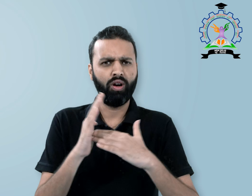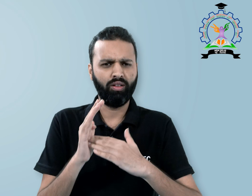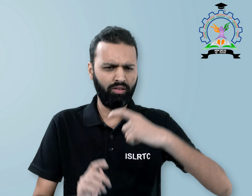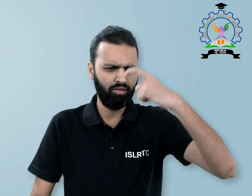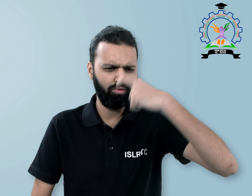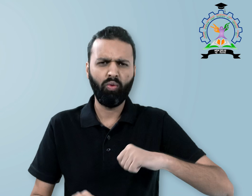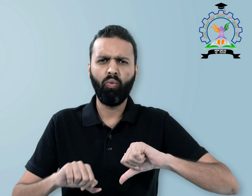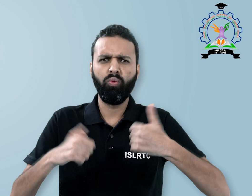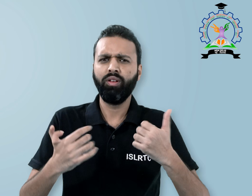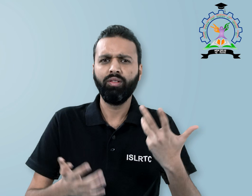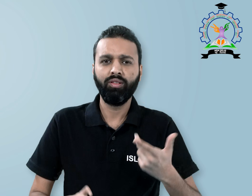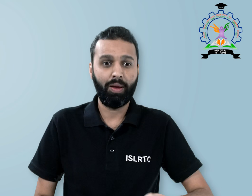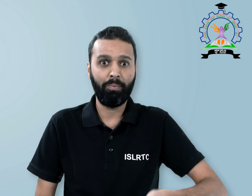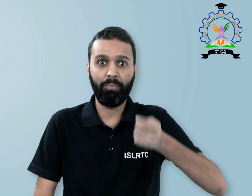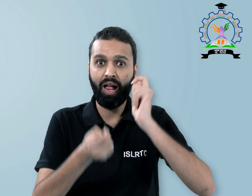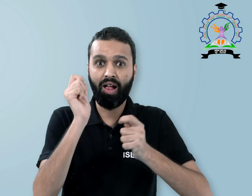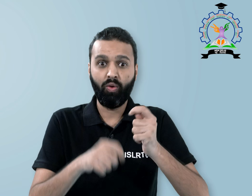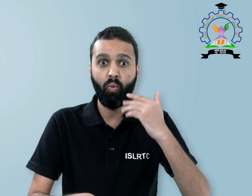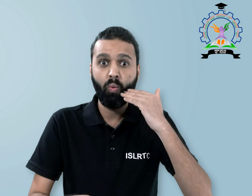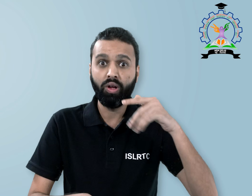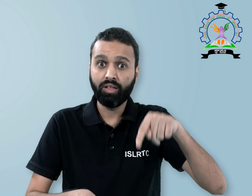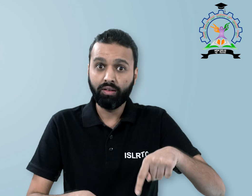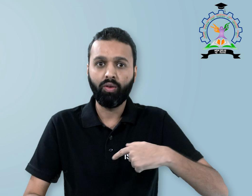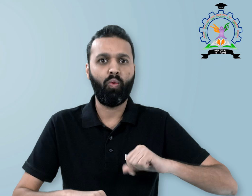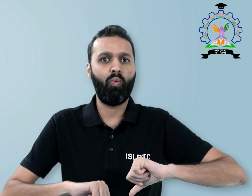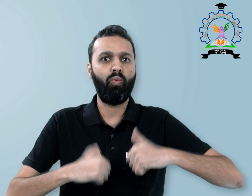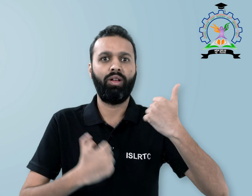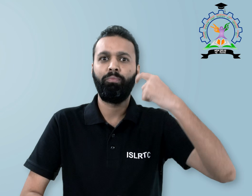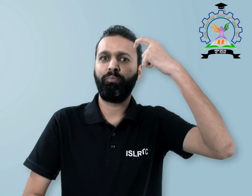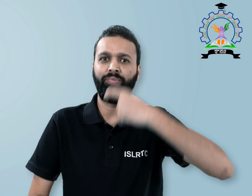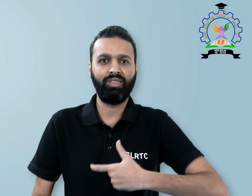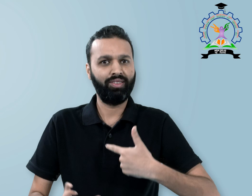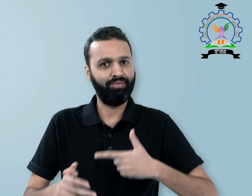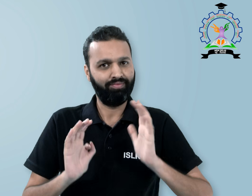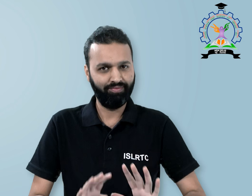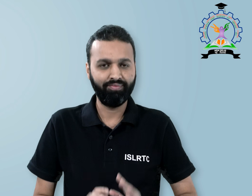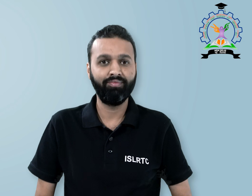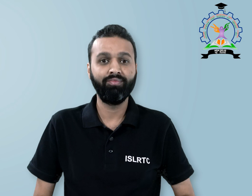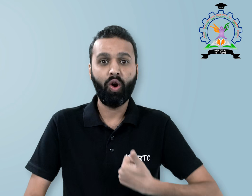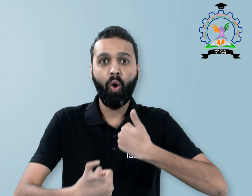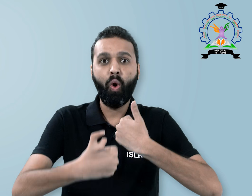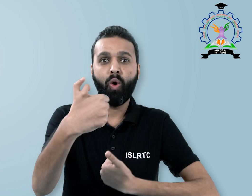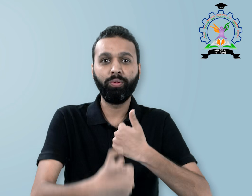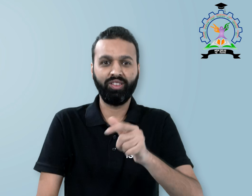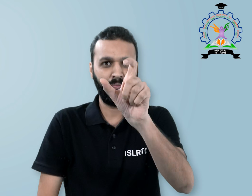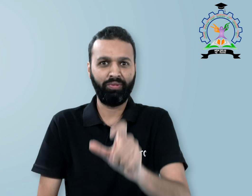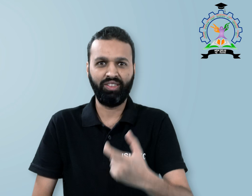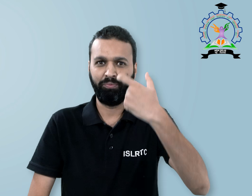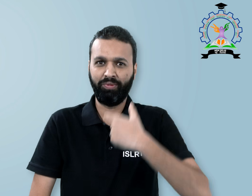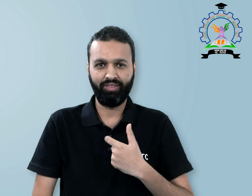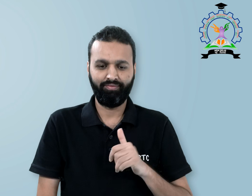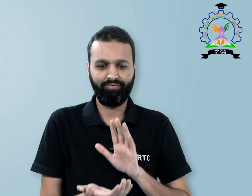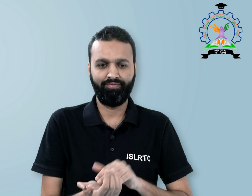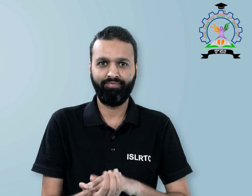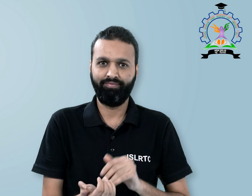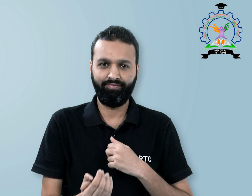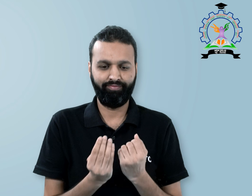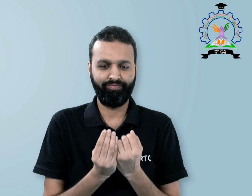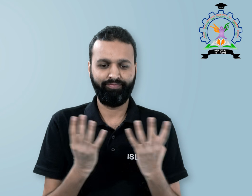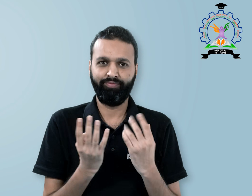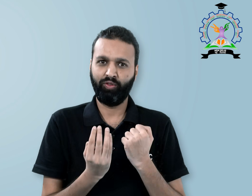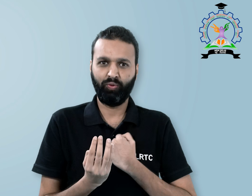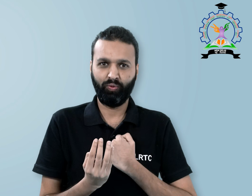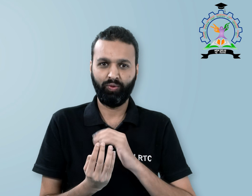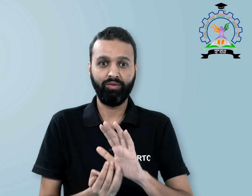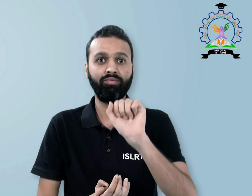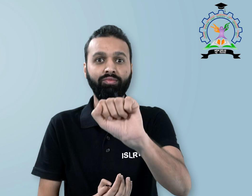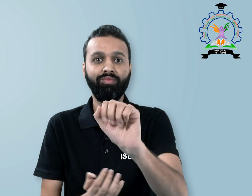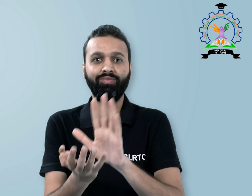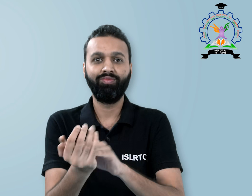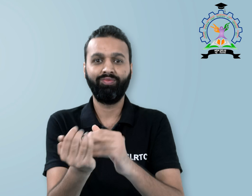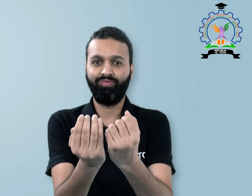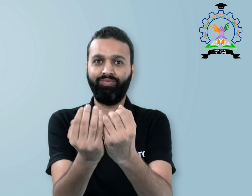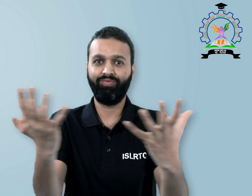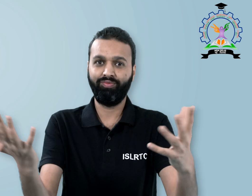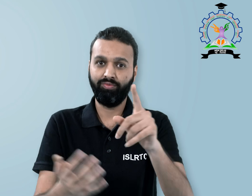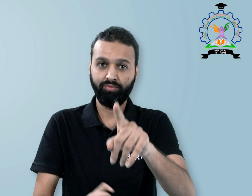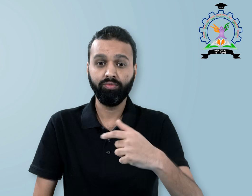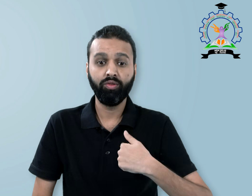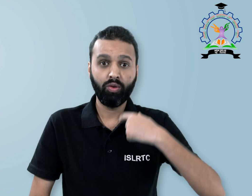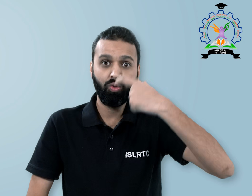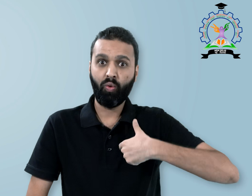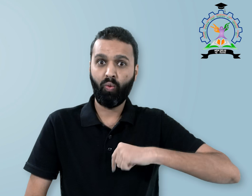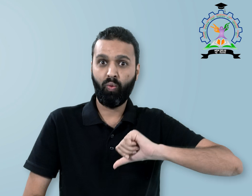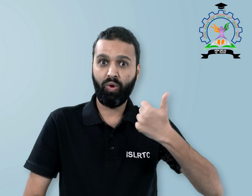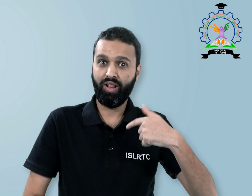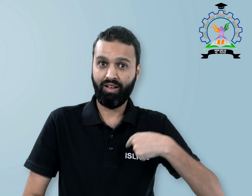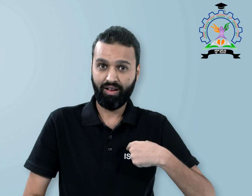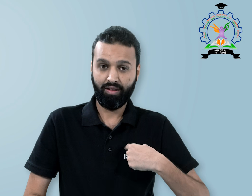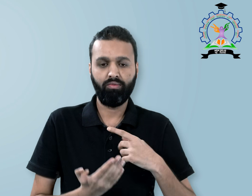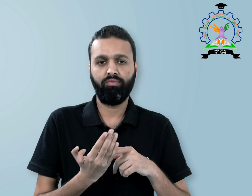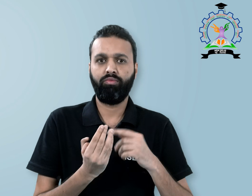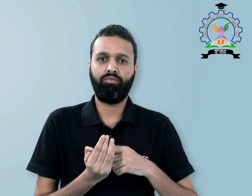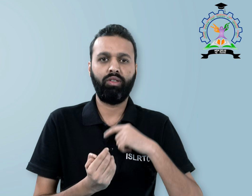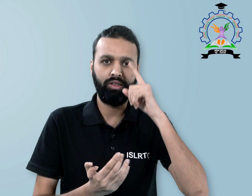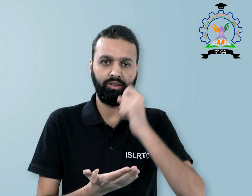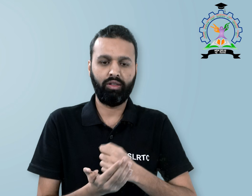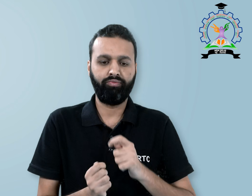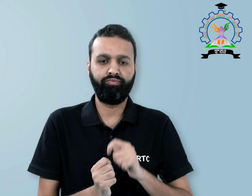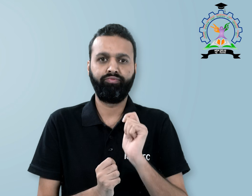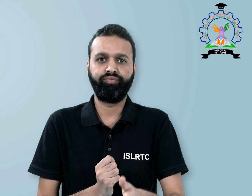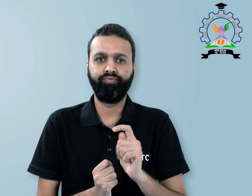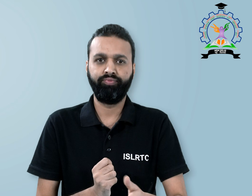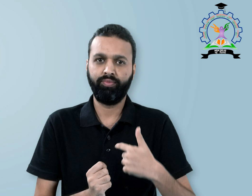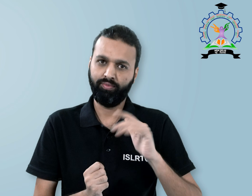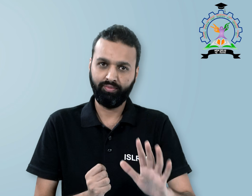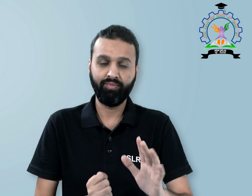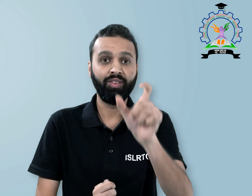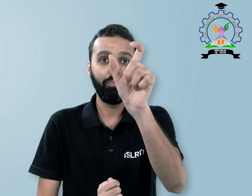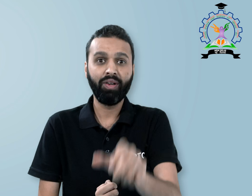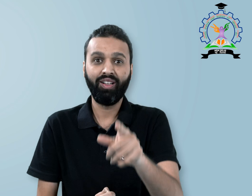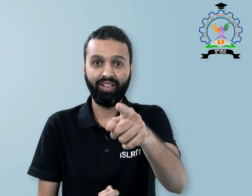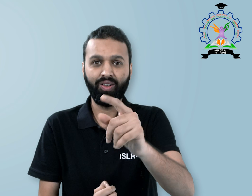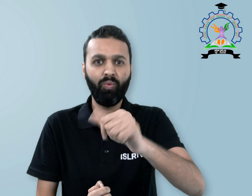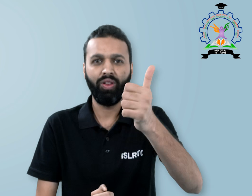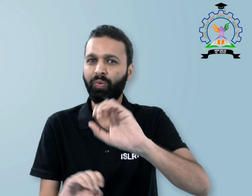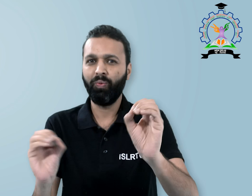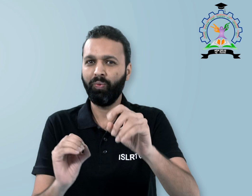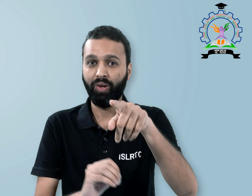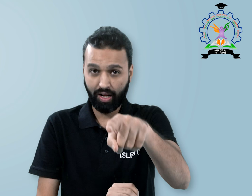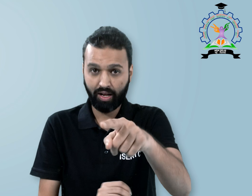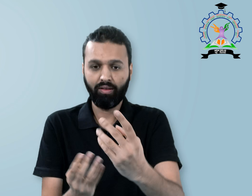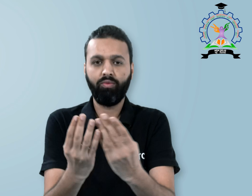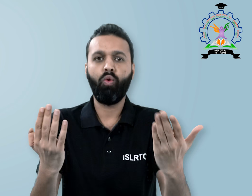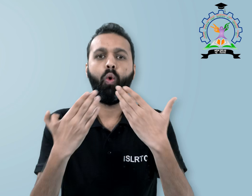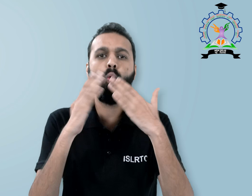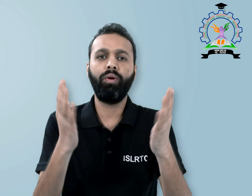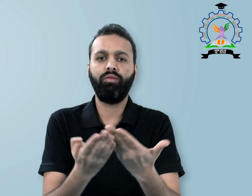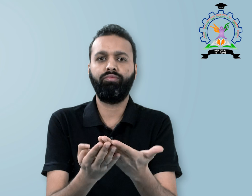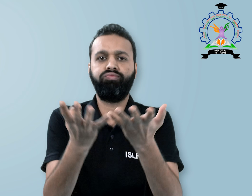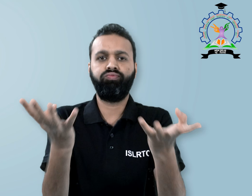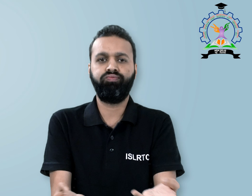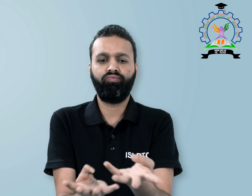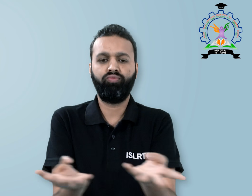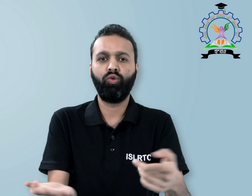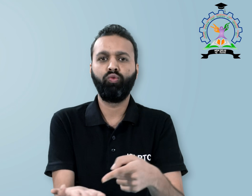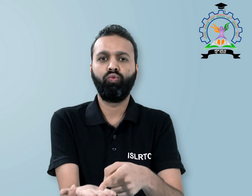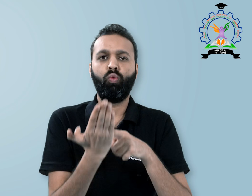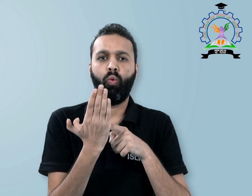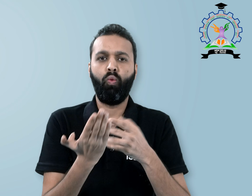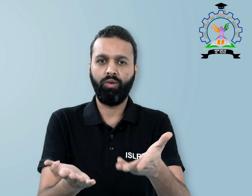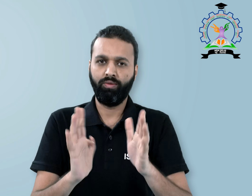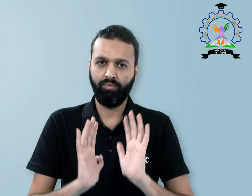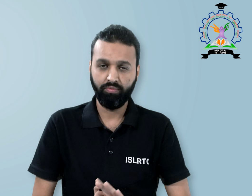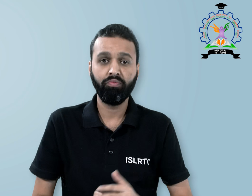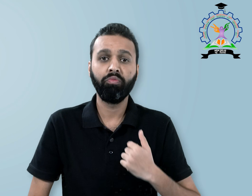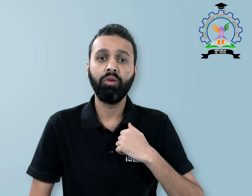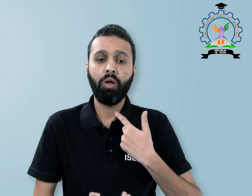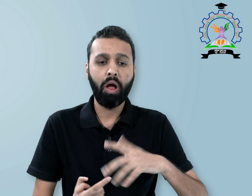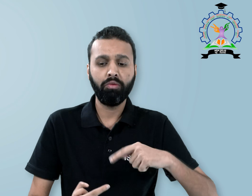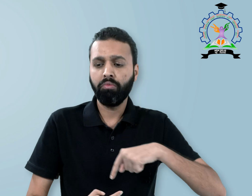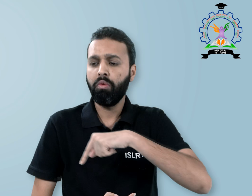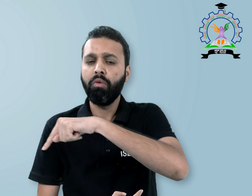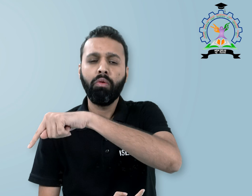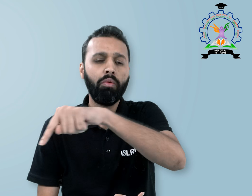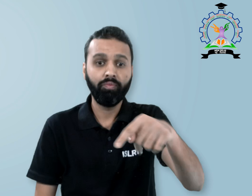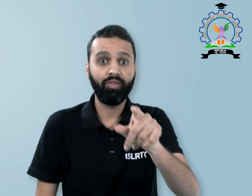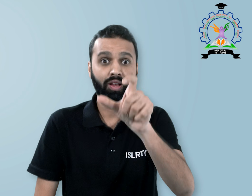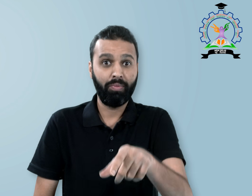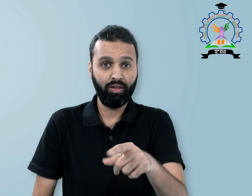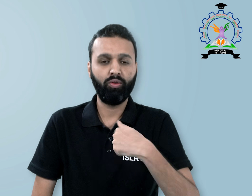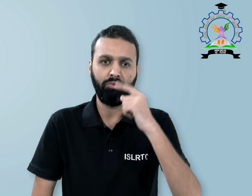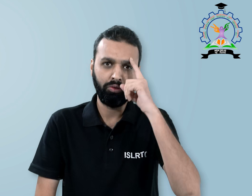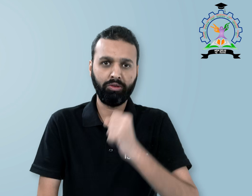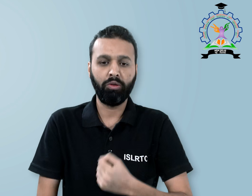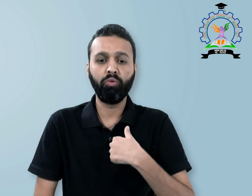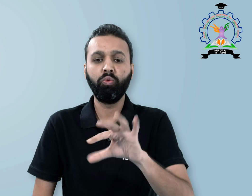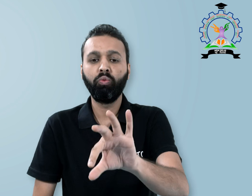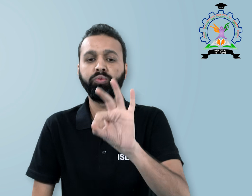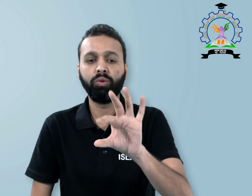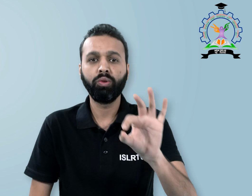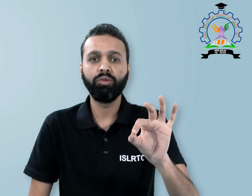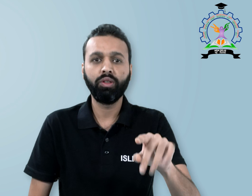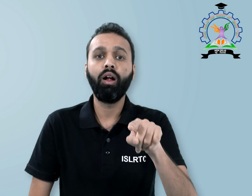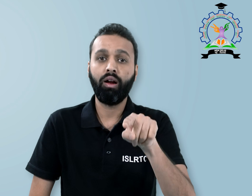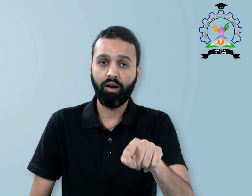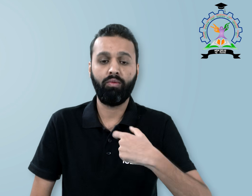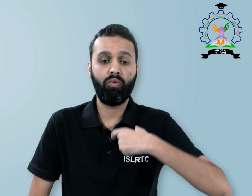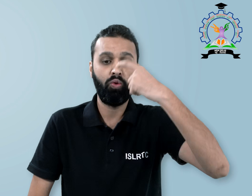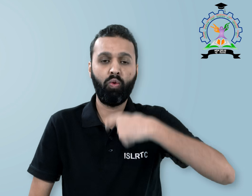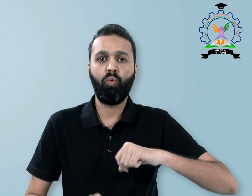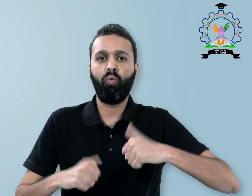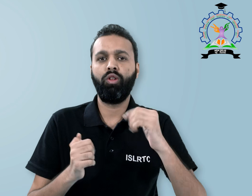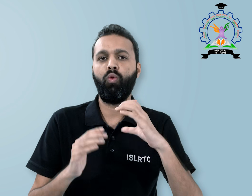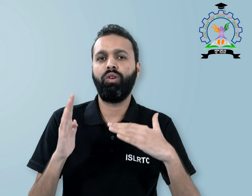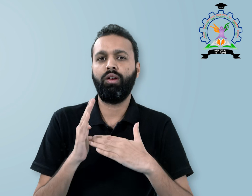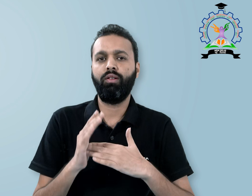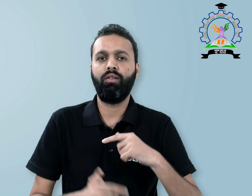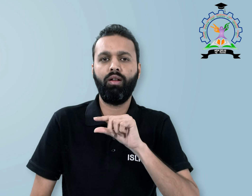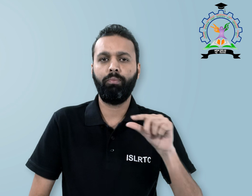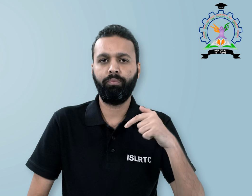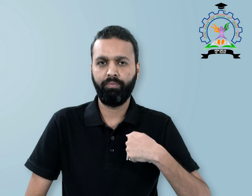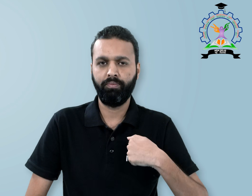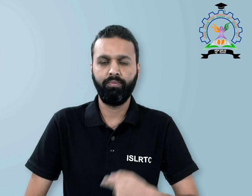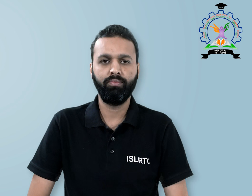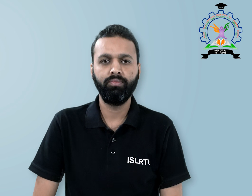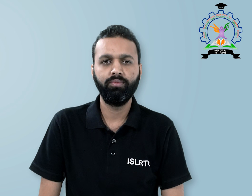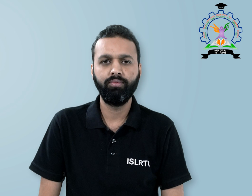The player in the partnership that wins the contract and plays both their hand and the dummy's hand.